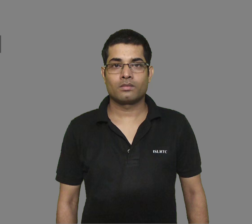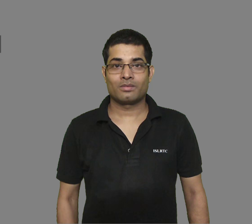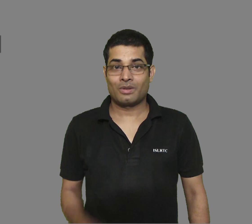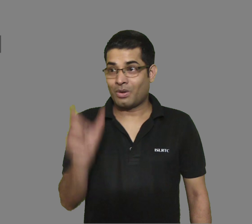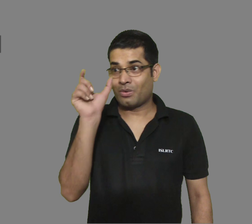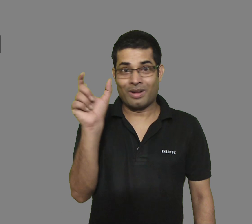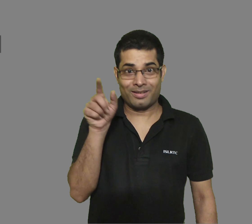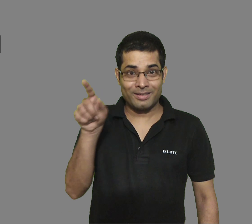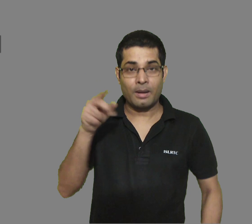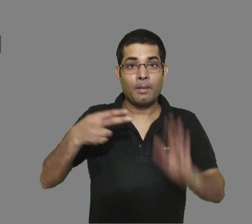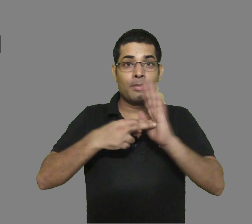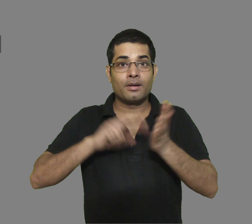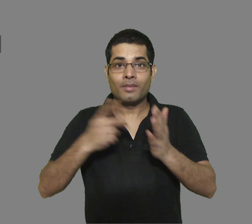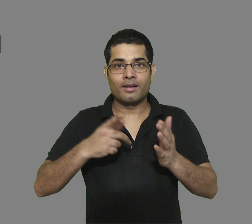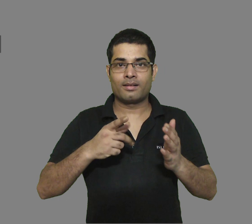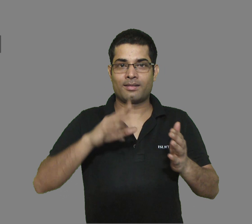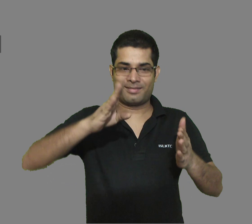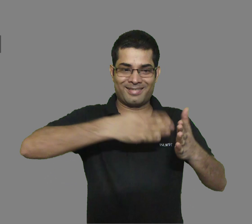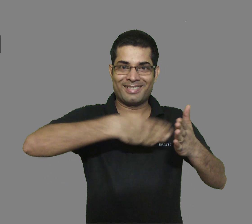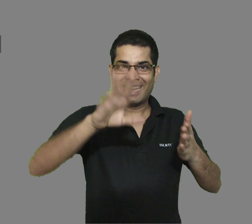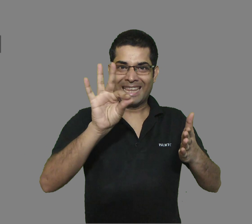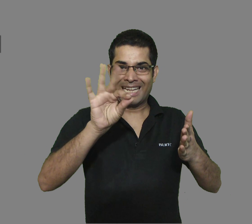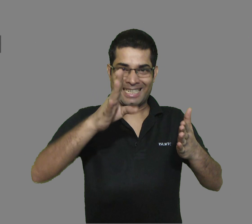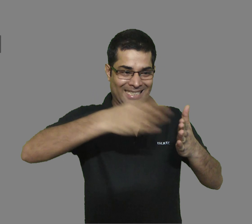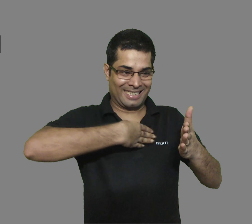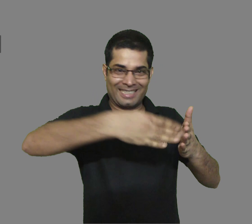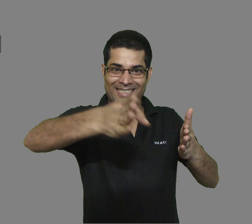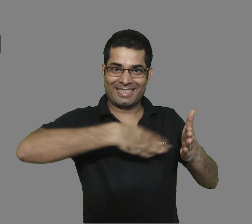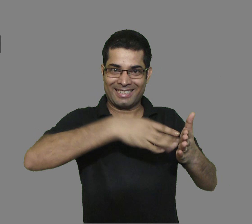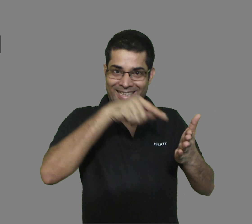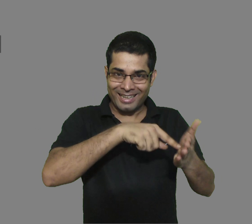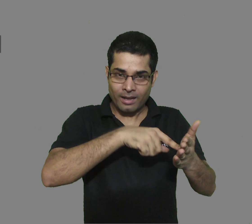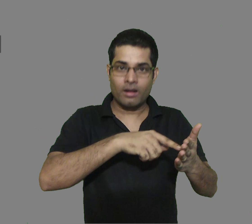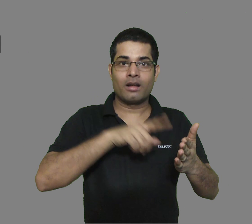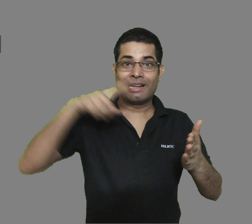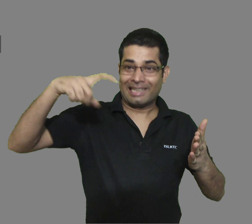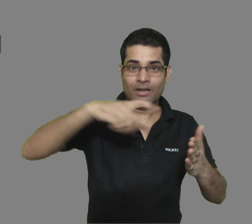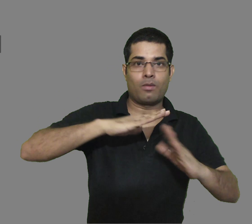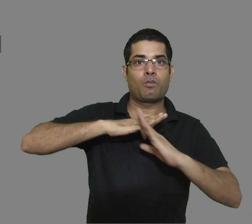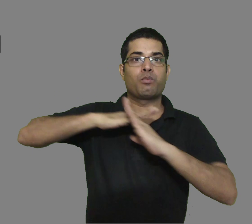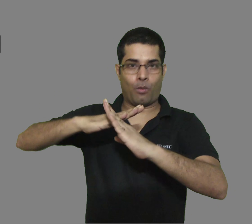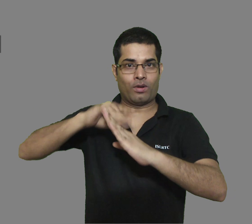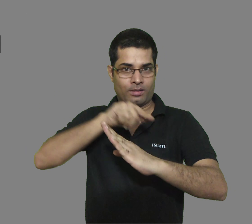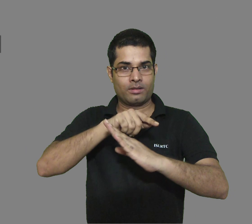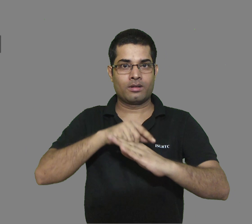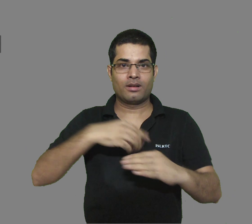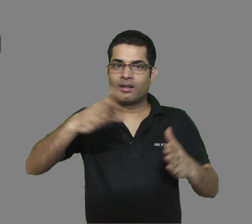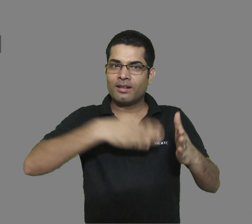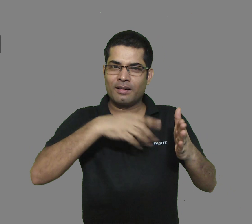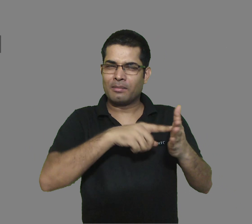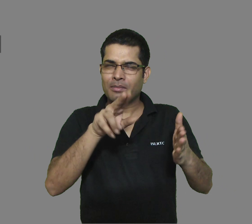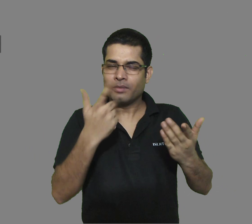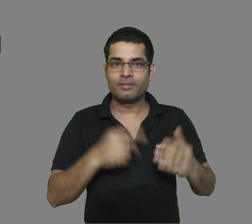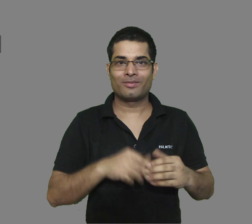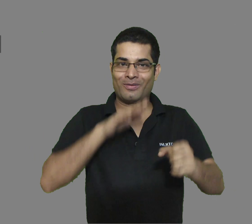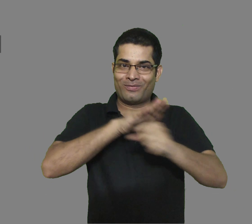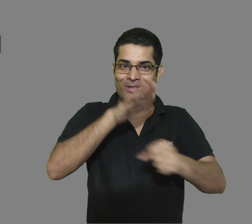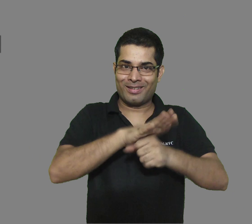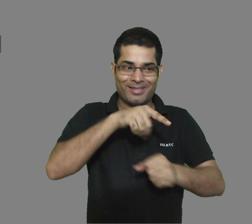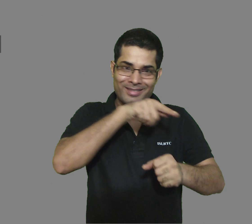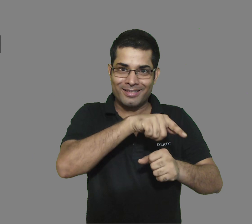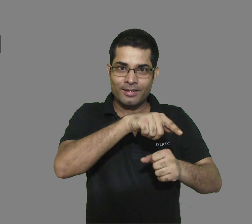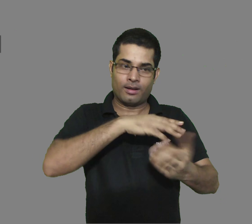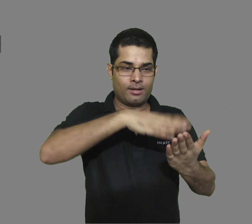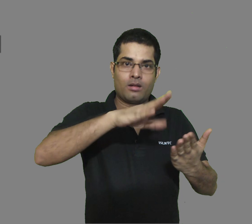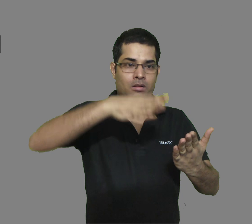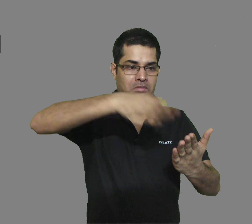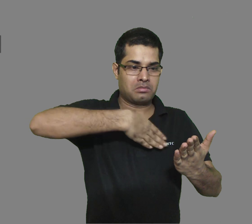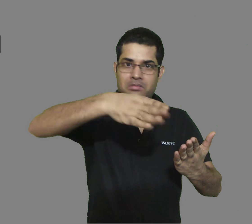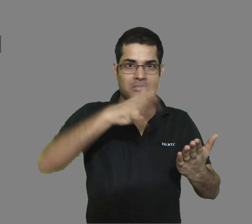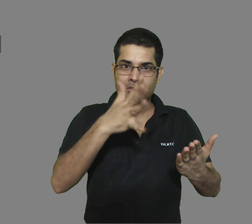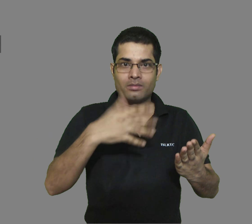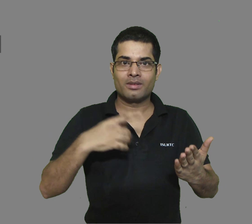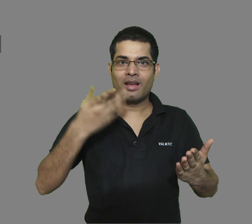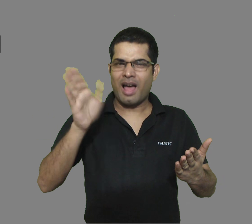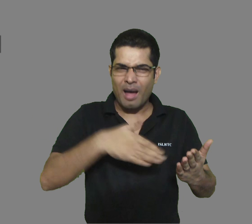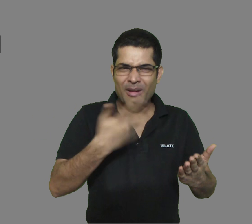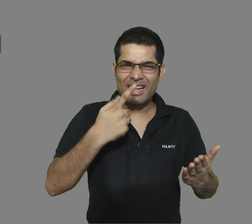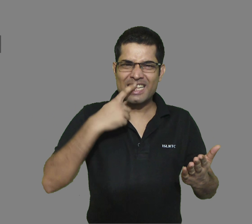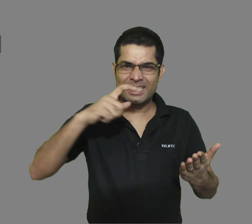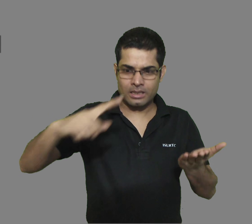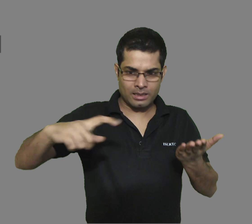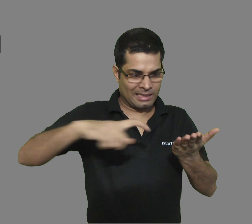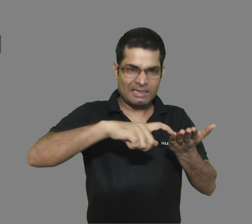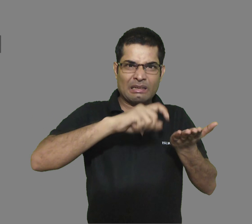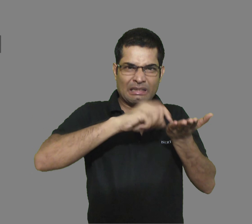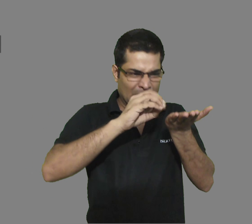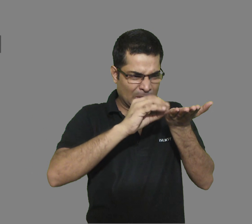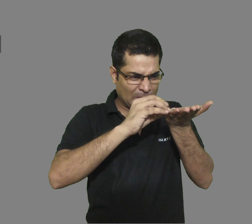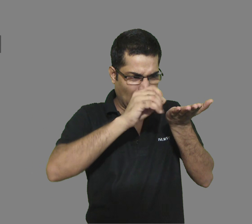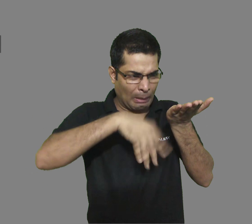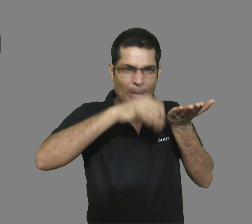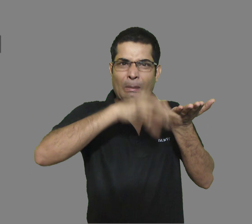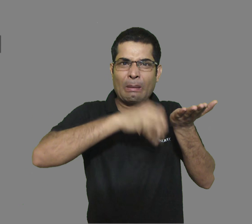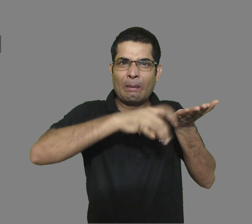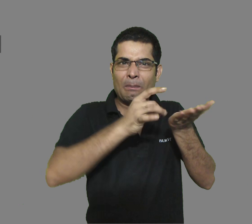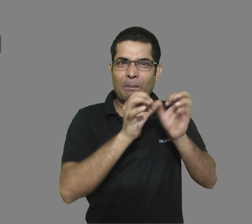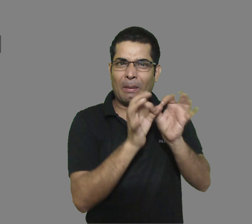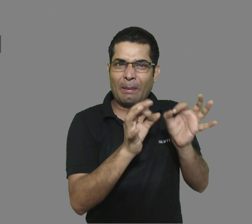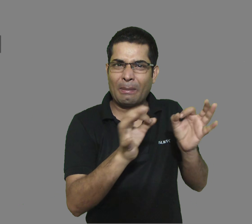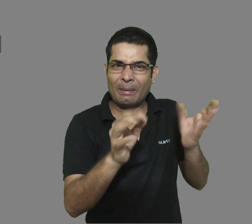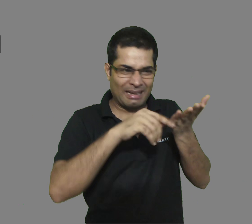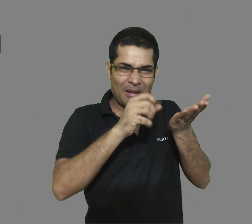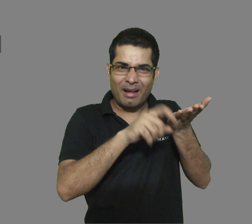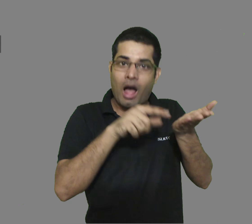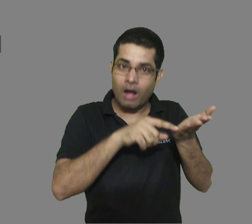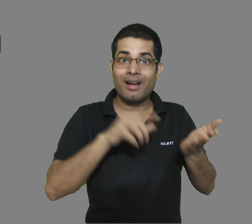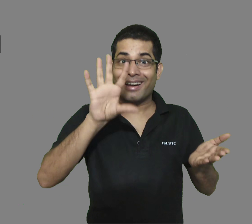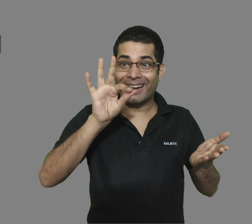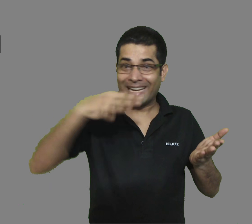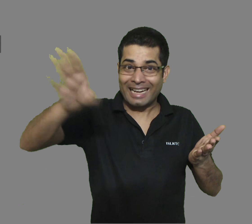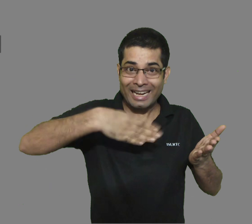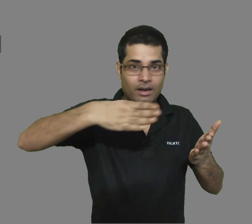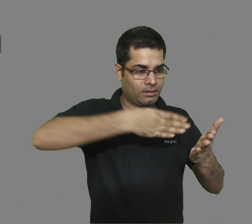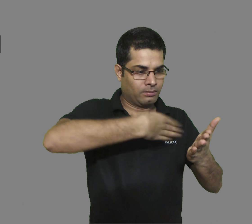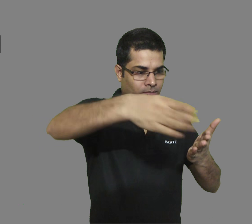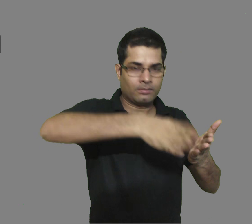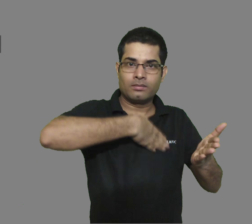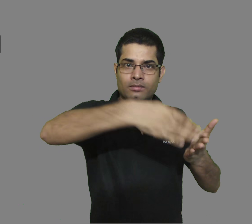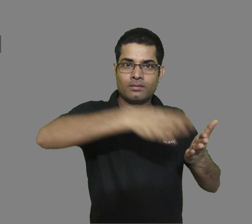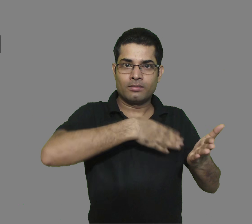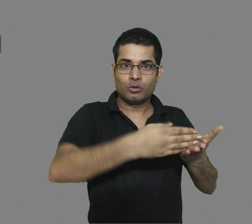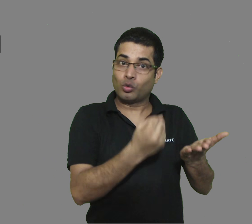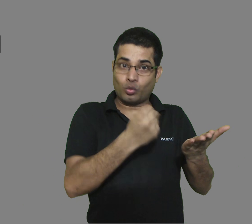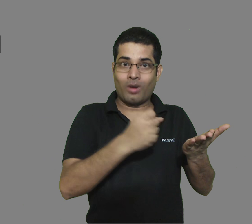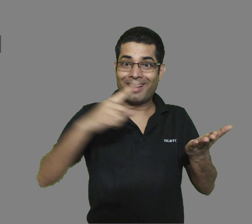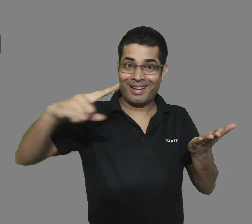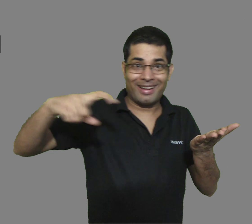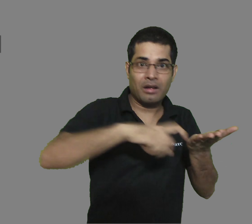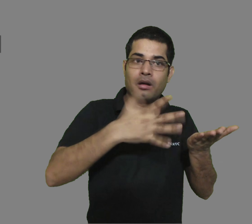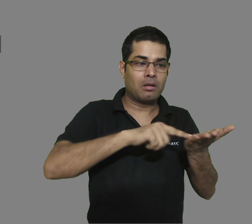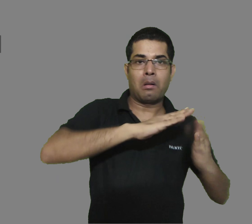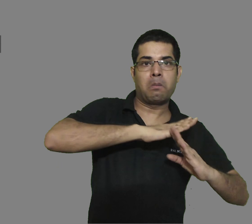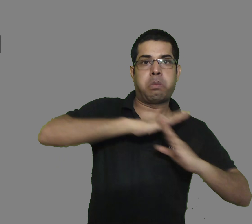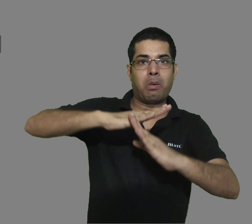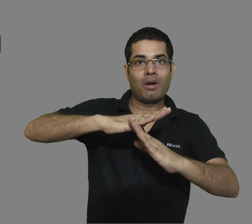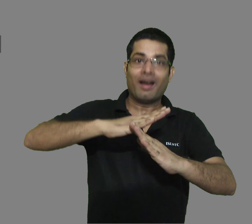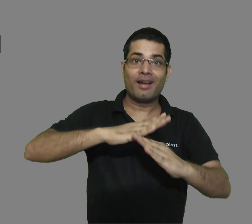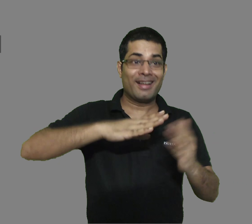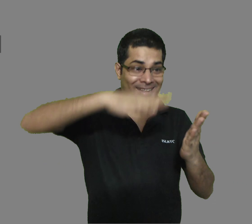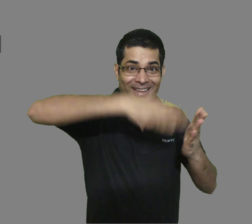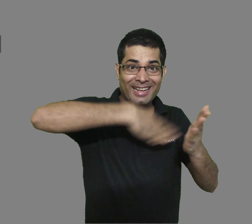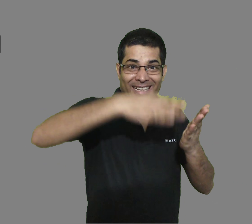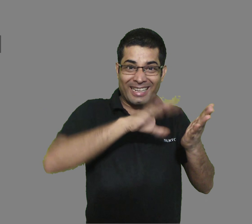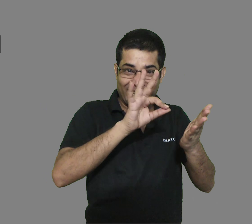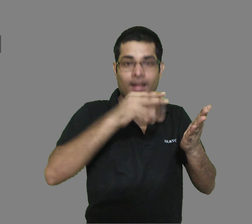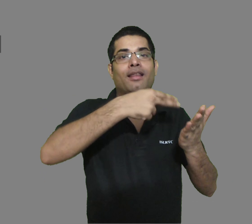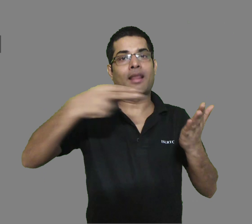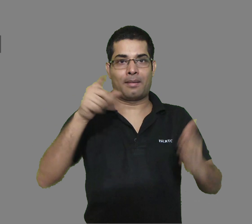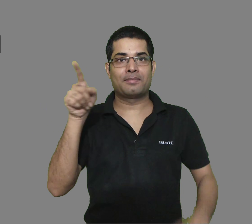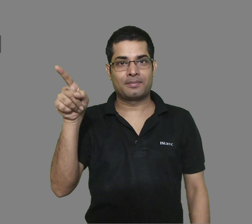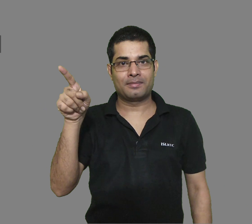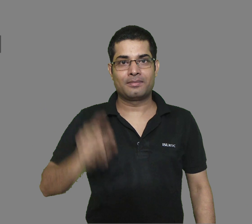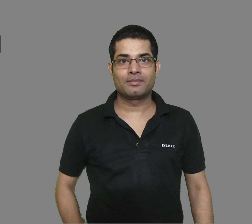Termite Resistant